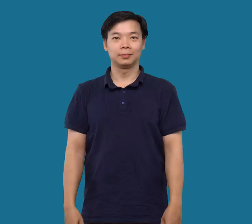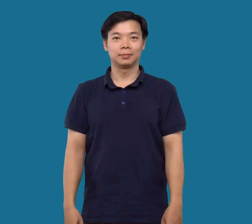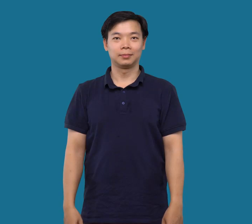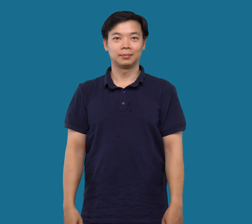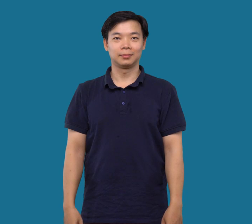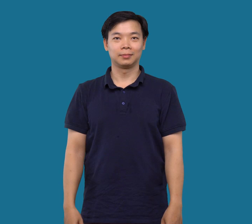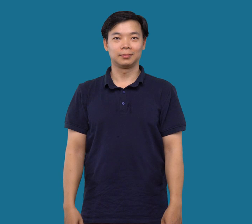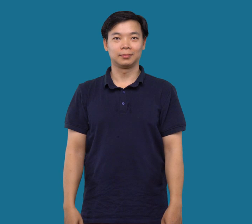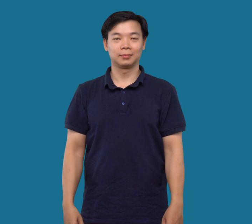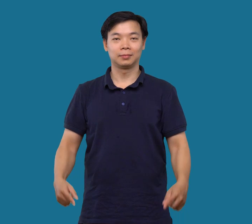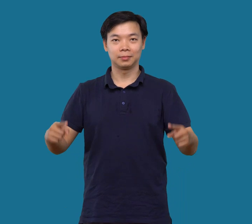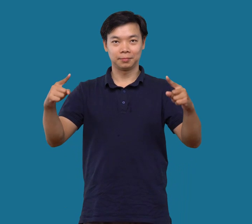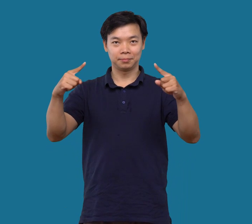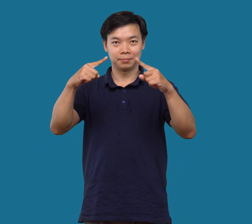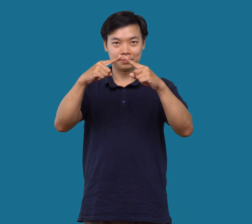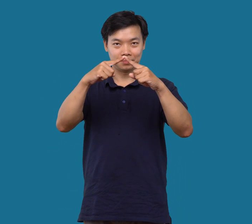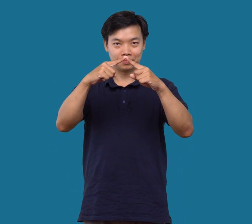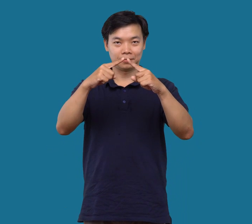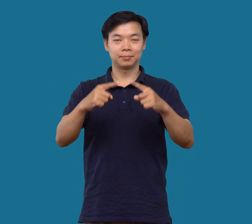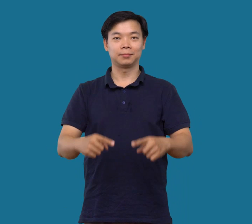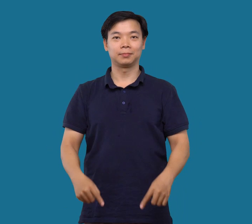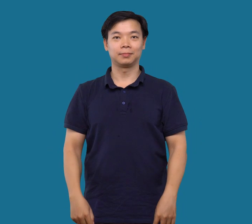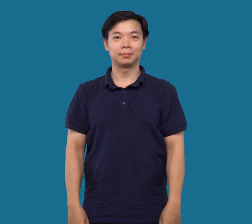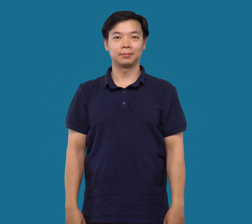thăm hỏi